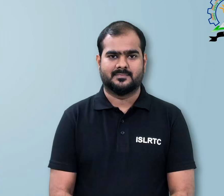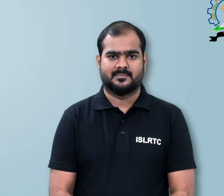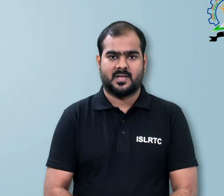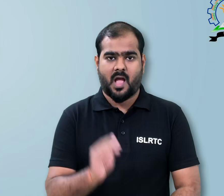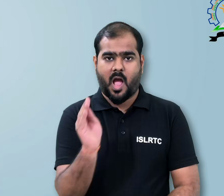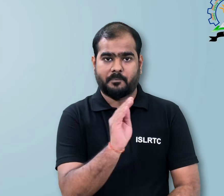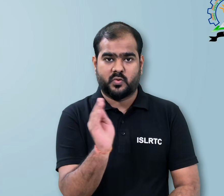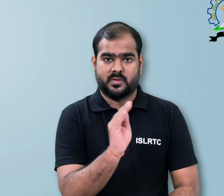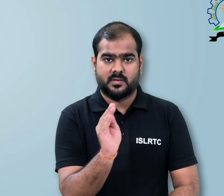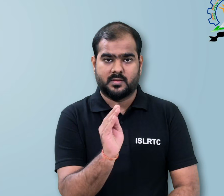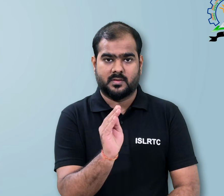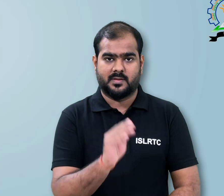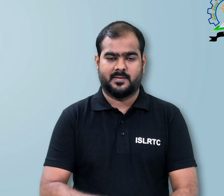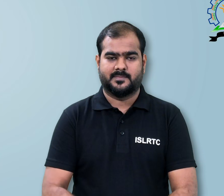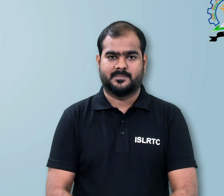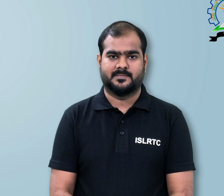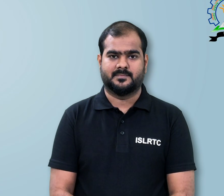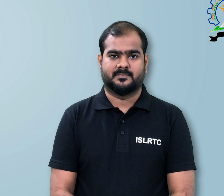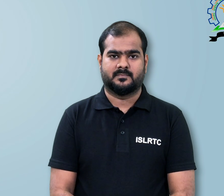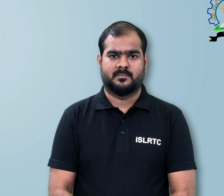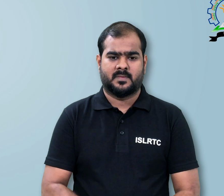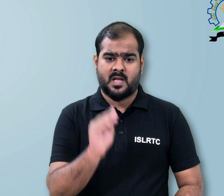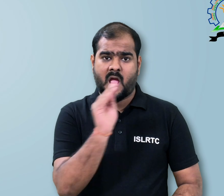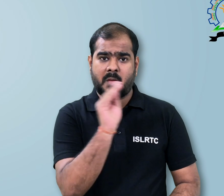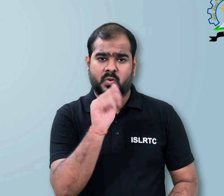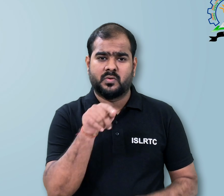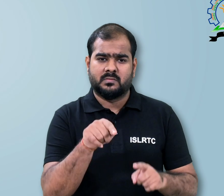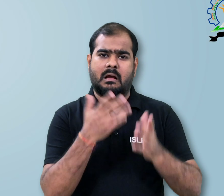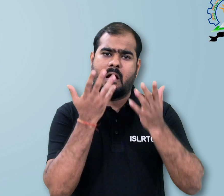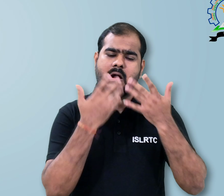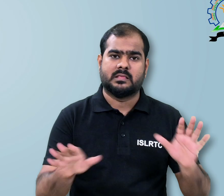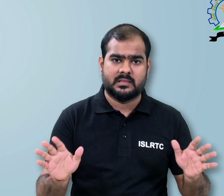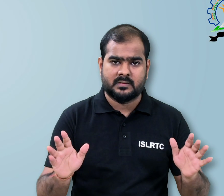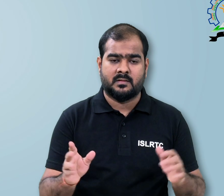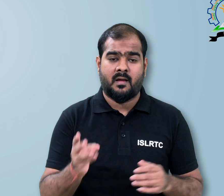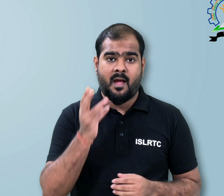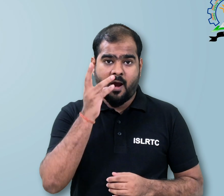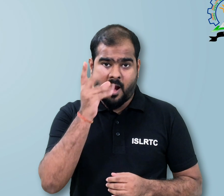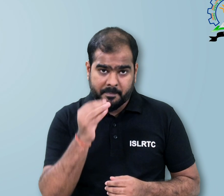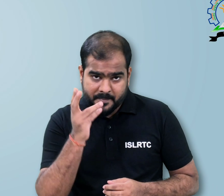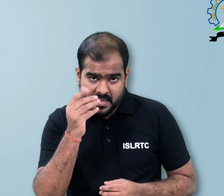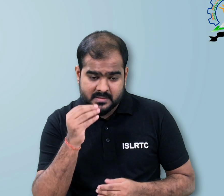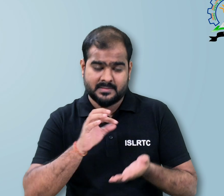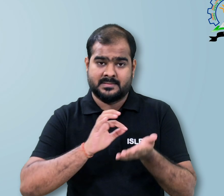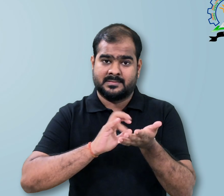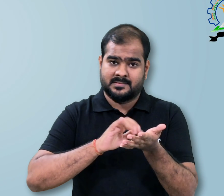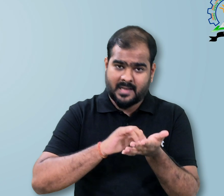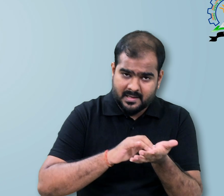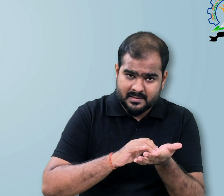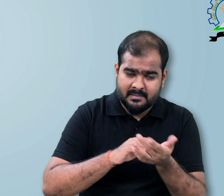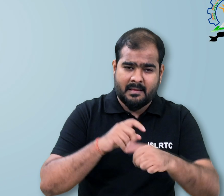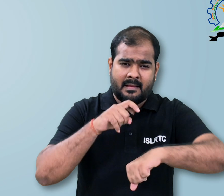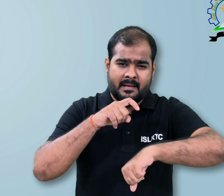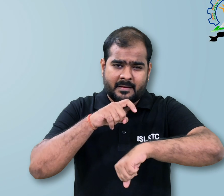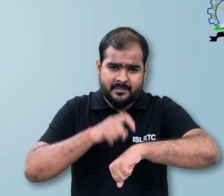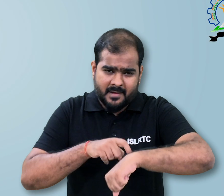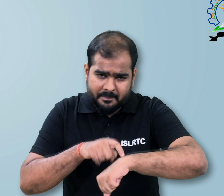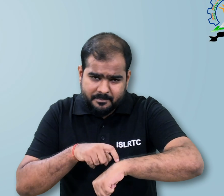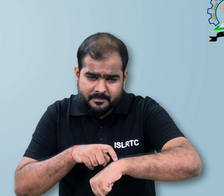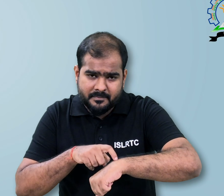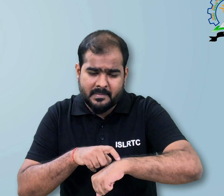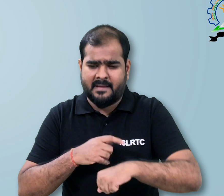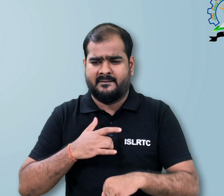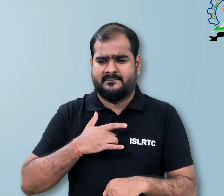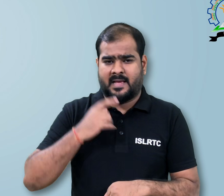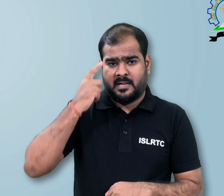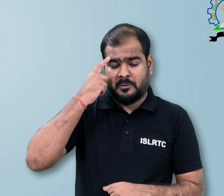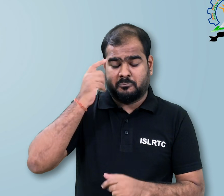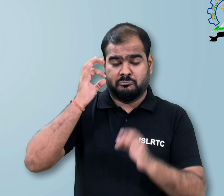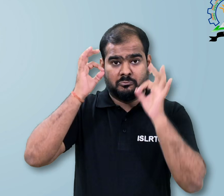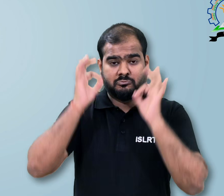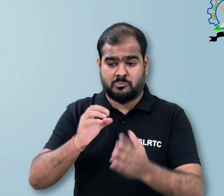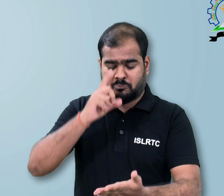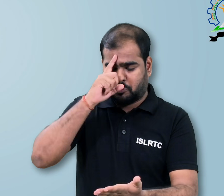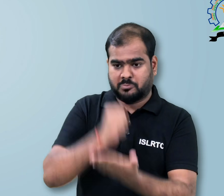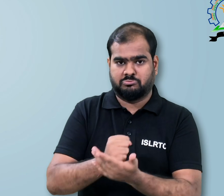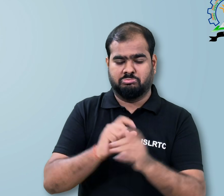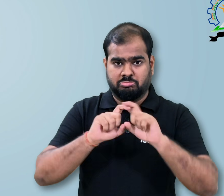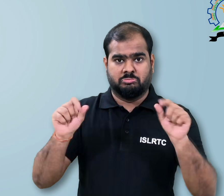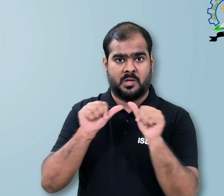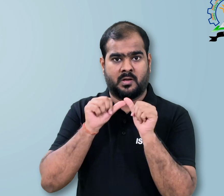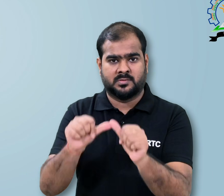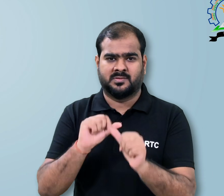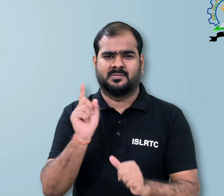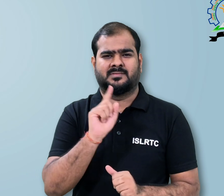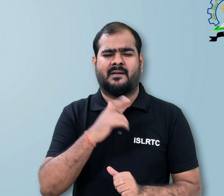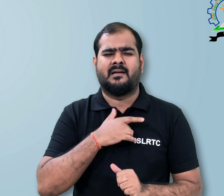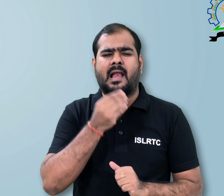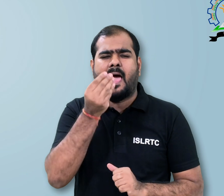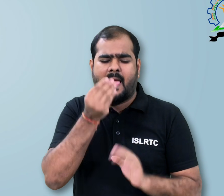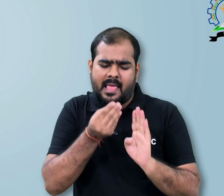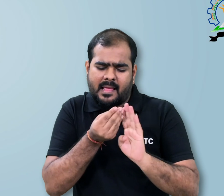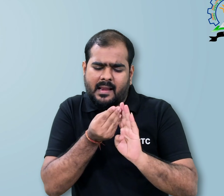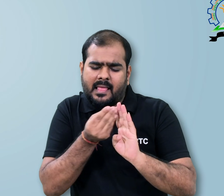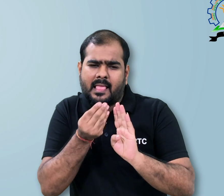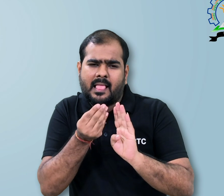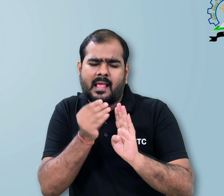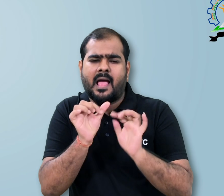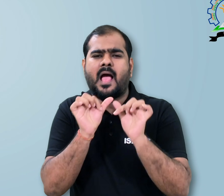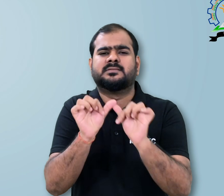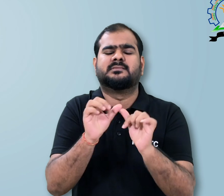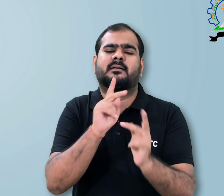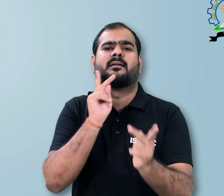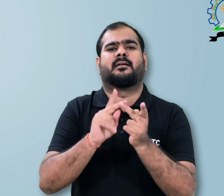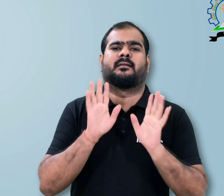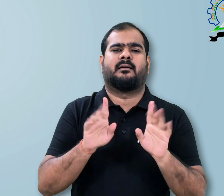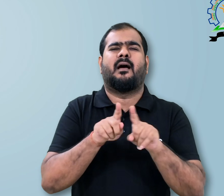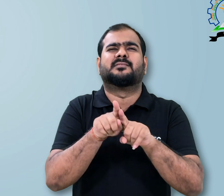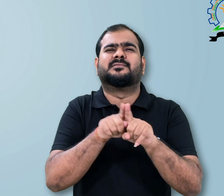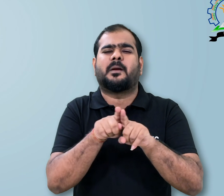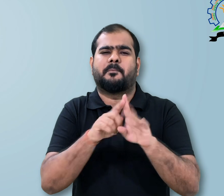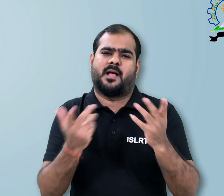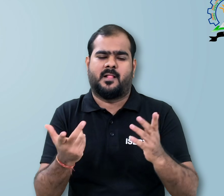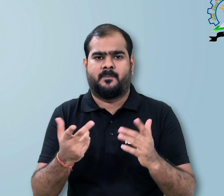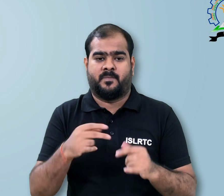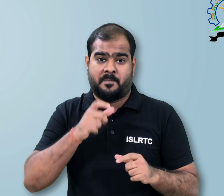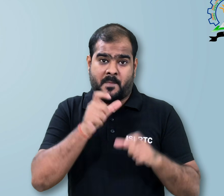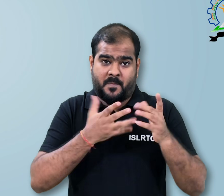Approximation It is a number, calculation, or position that is close to a correct number, time, or position, but is not exact.